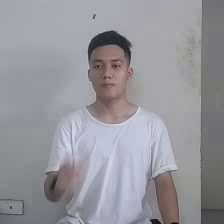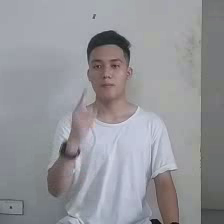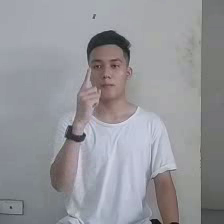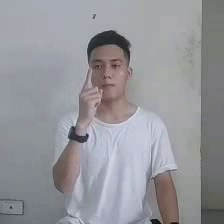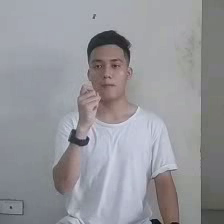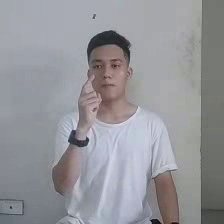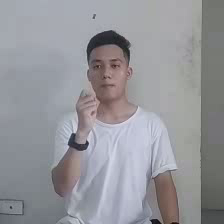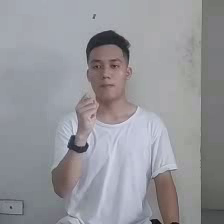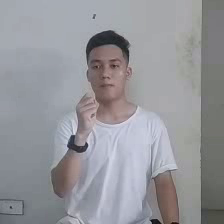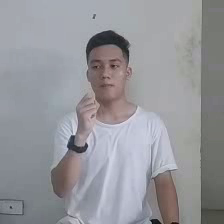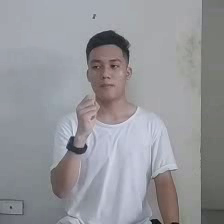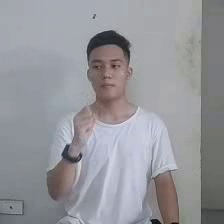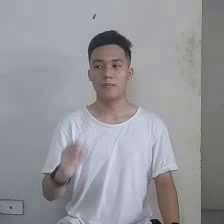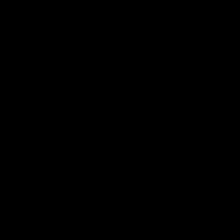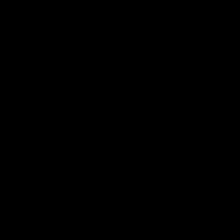Đâu